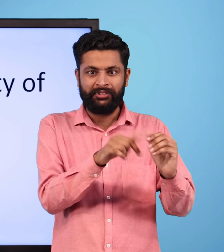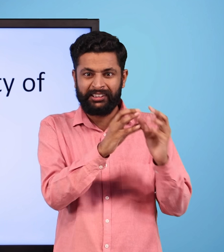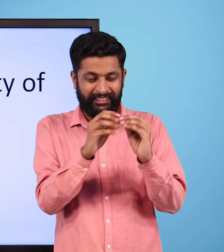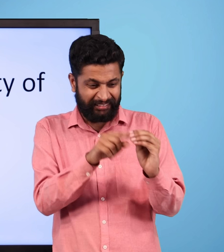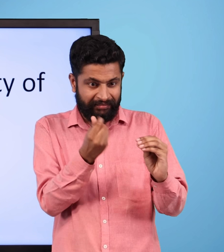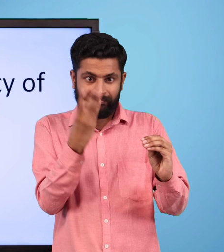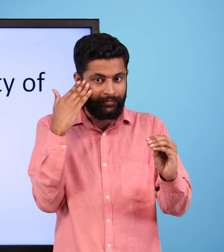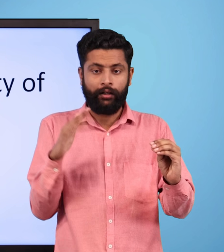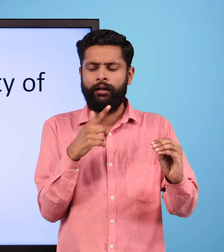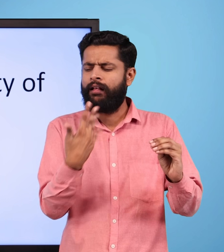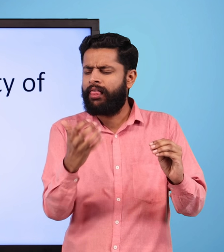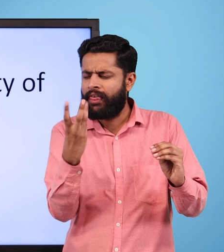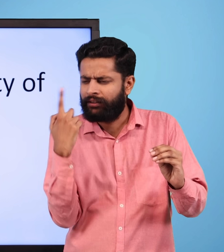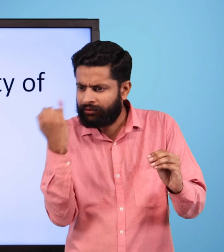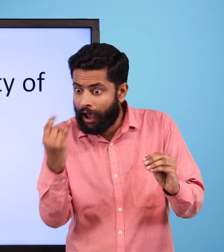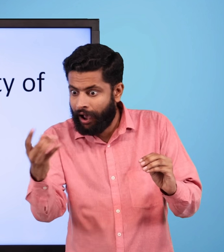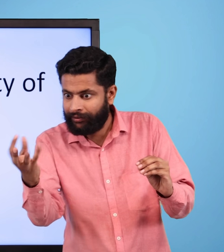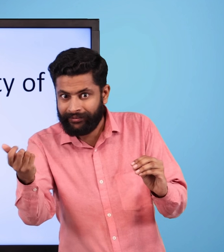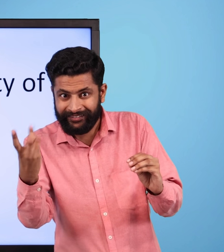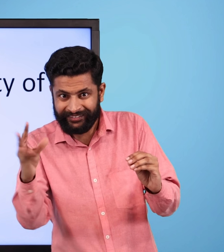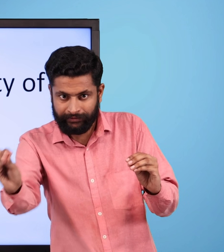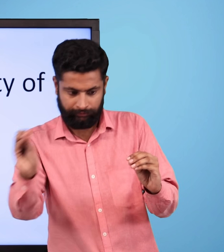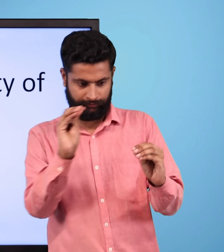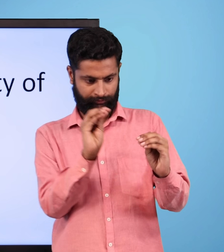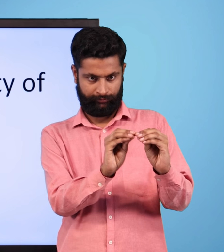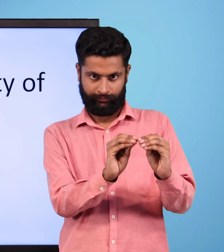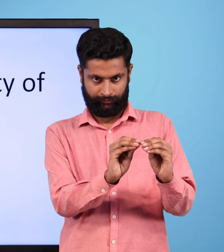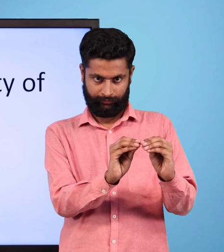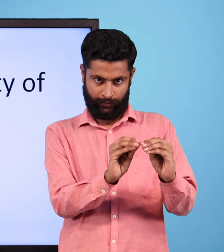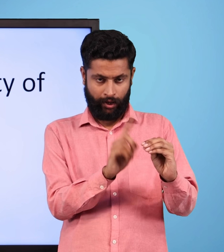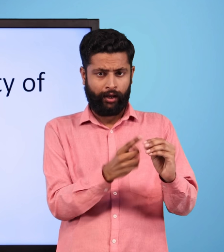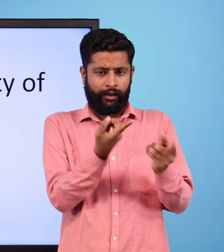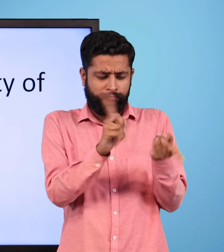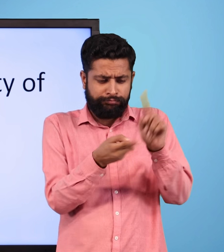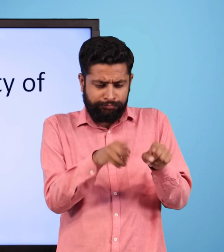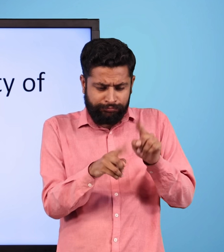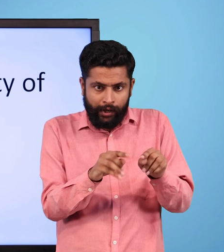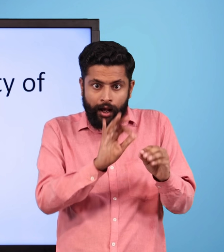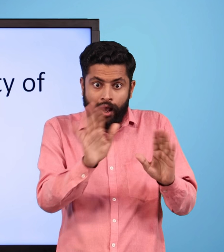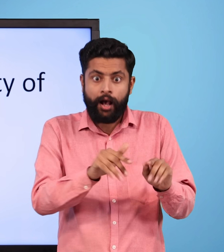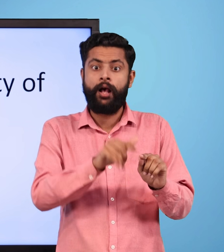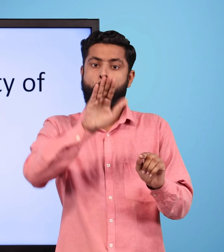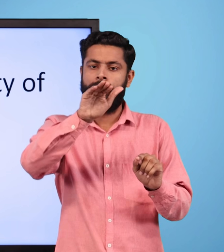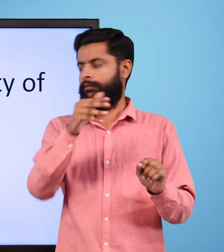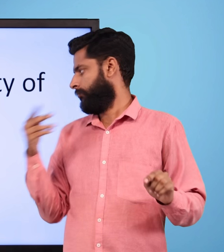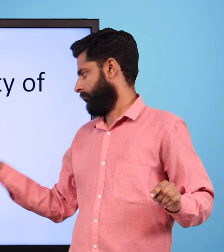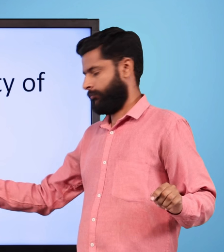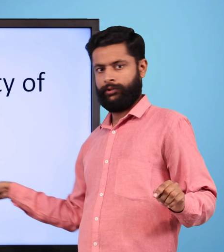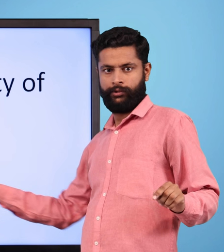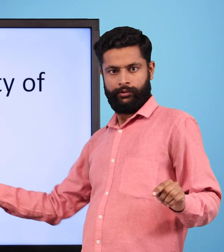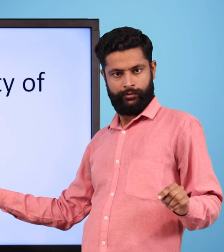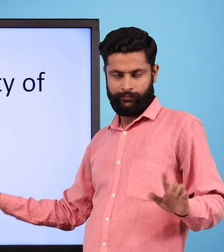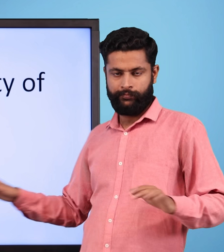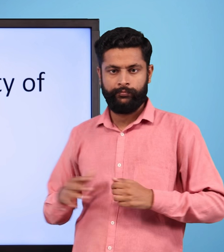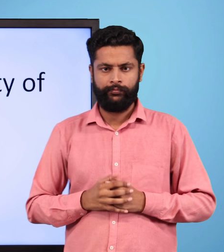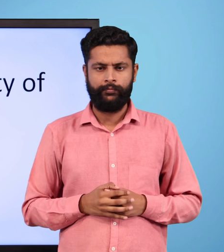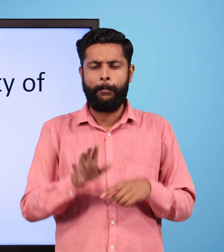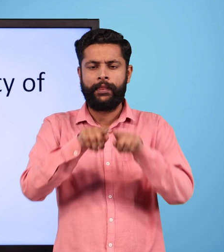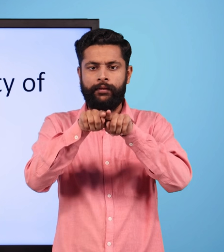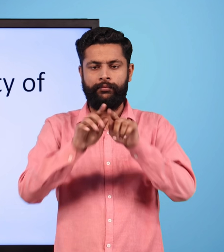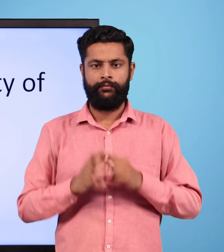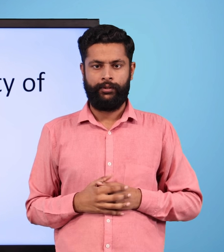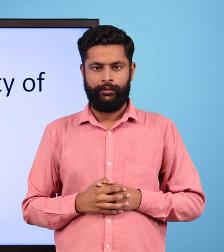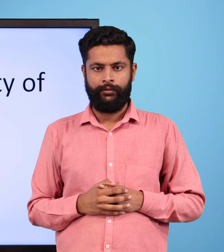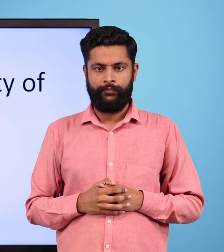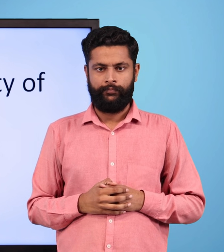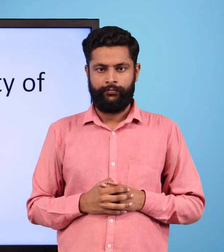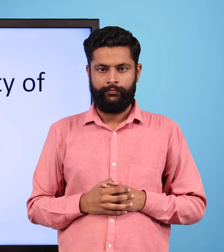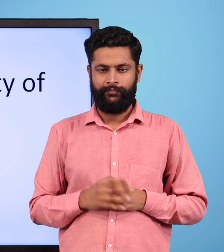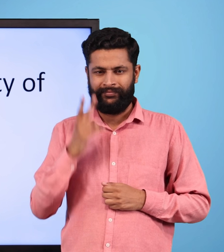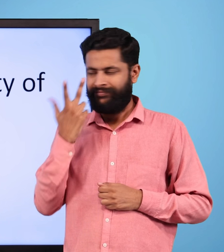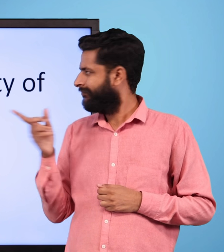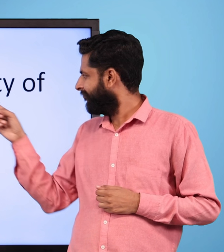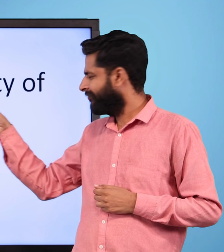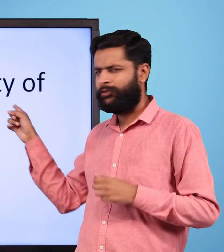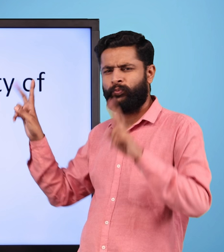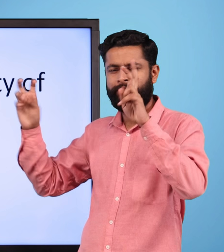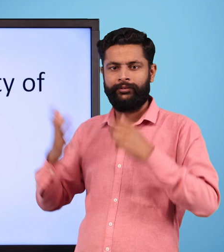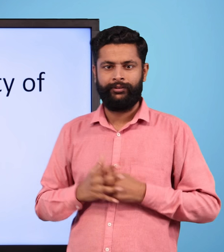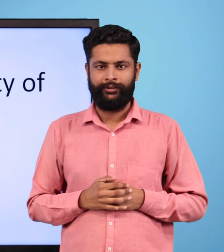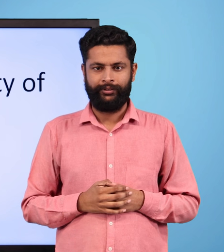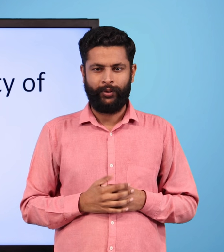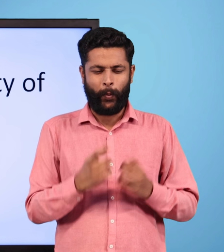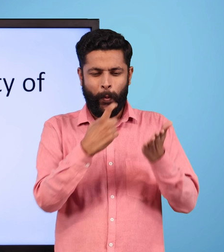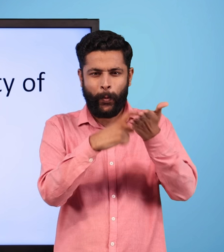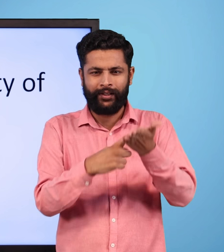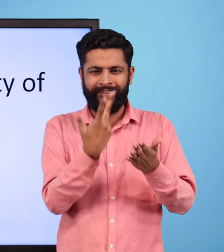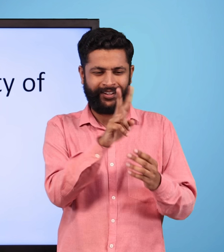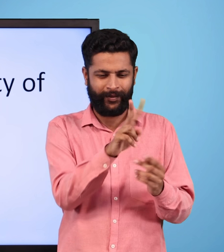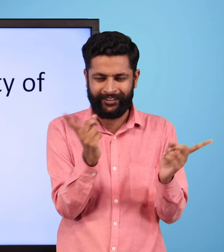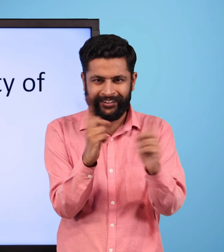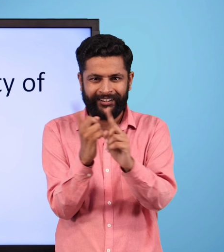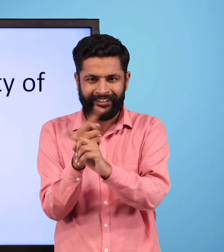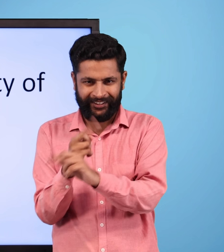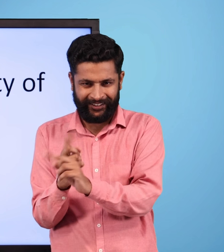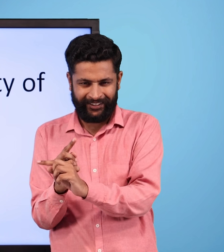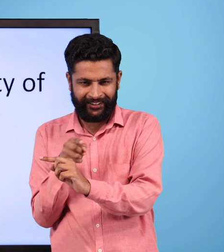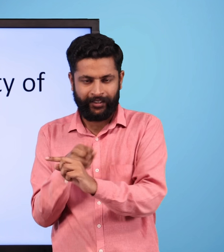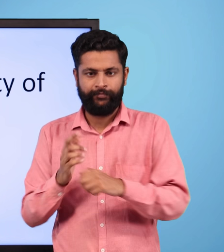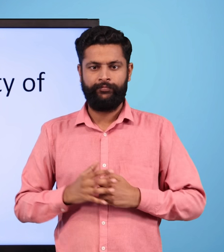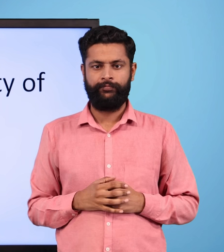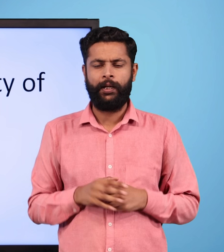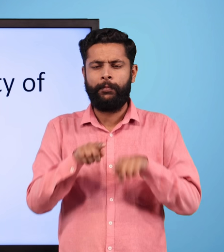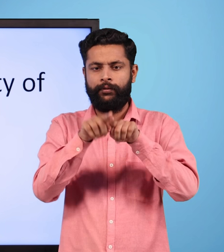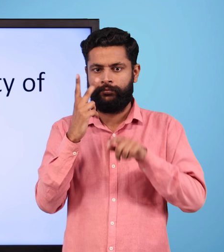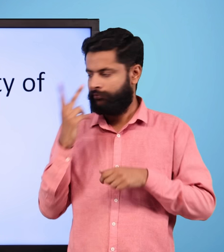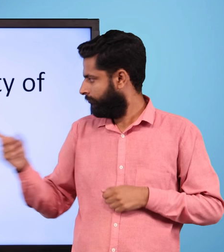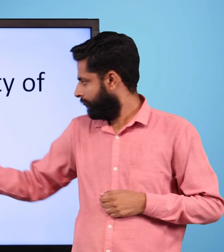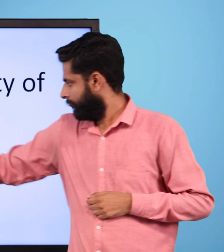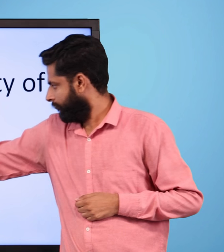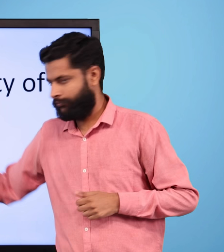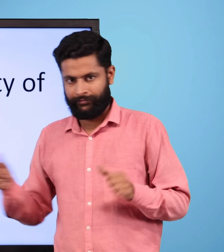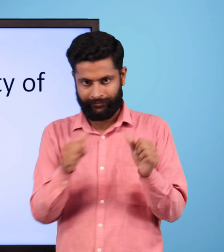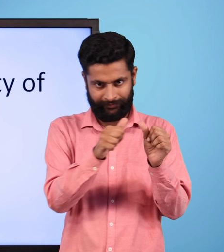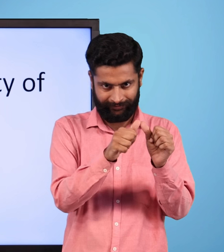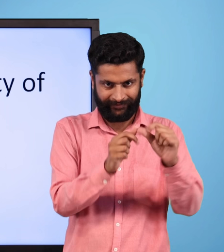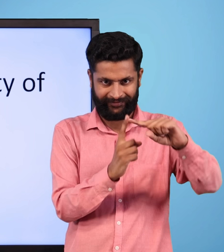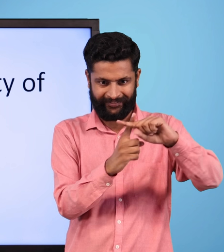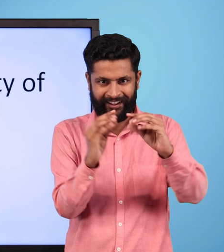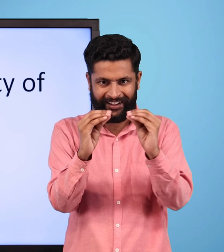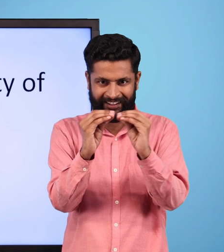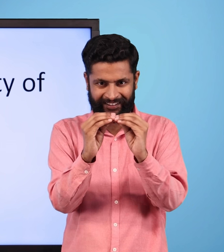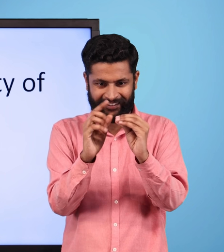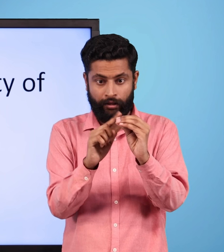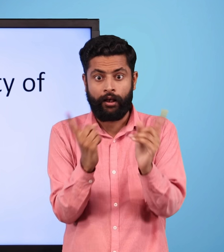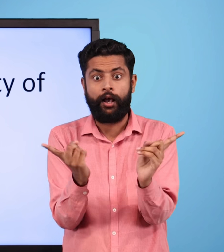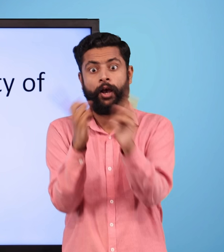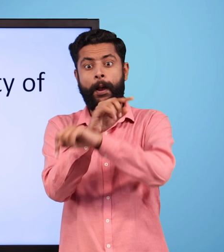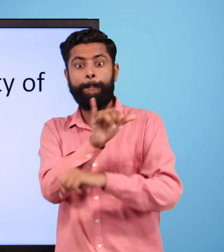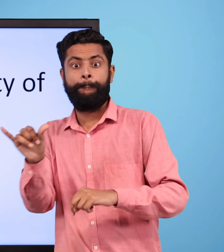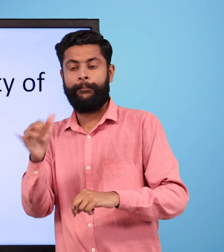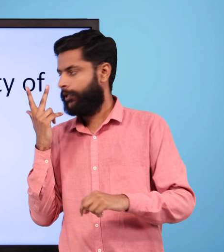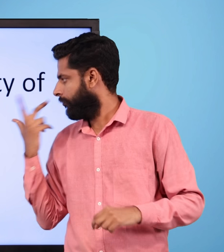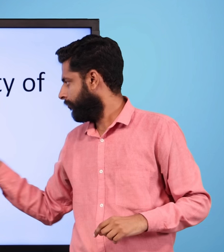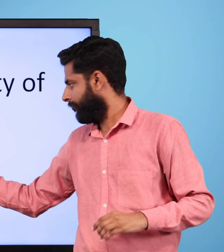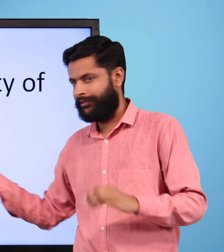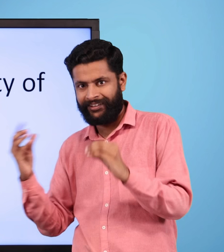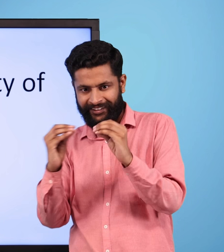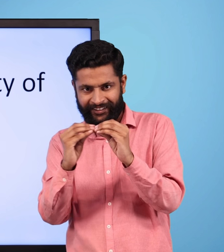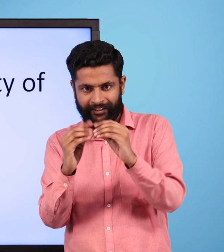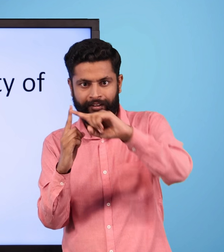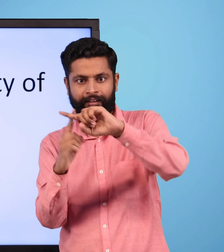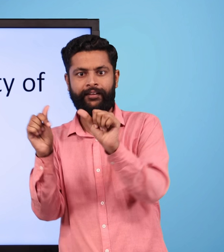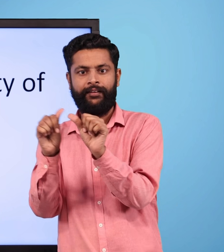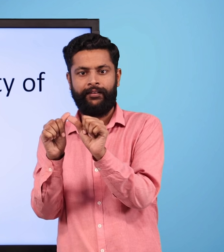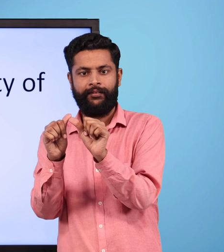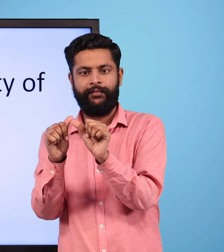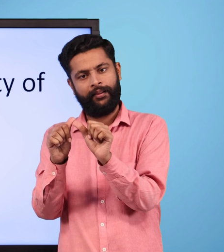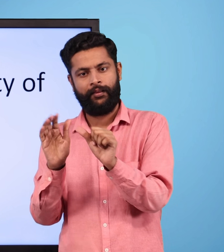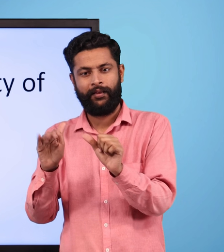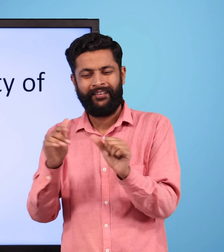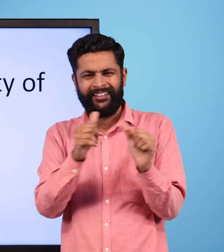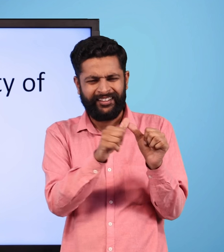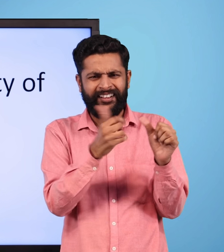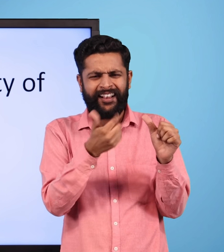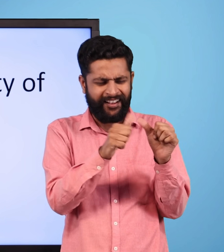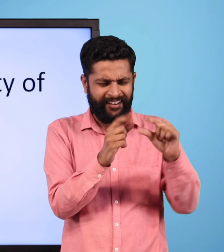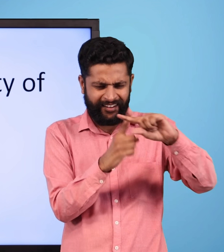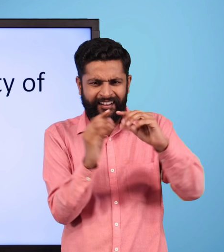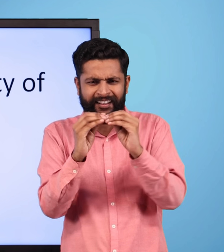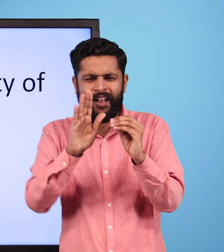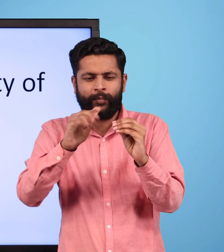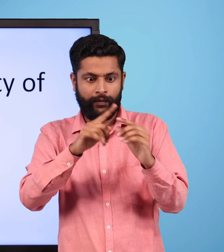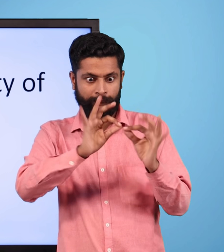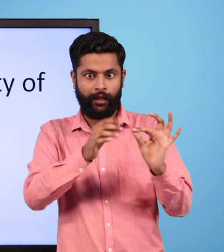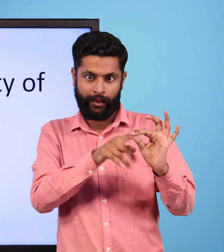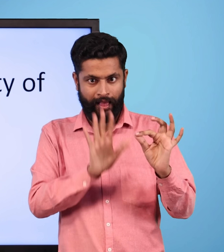and not just a particular number. For example, we can represent the rule of commutativity of addition of numbers by using letters as a + b = b + a, instead of using specific numbers.